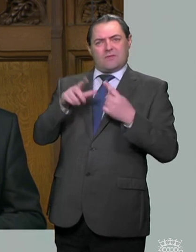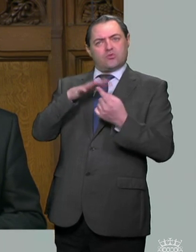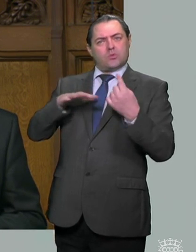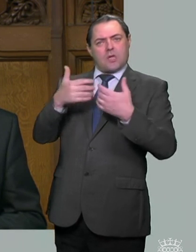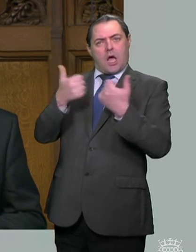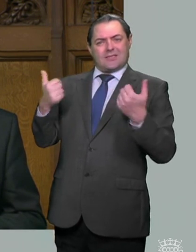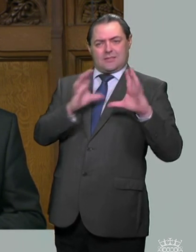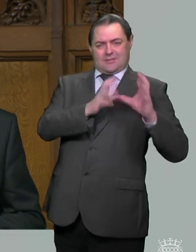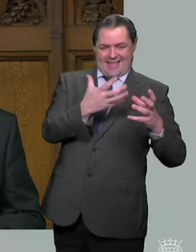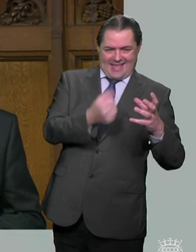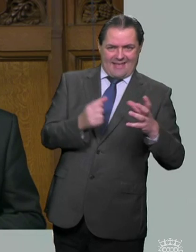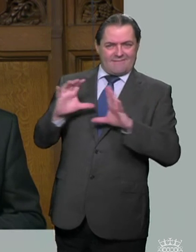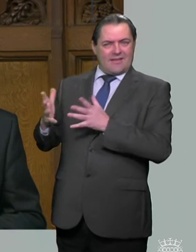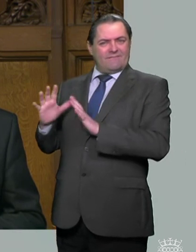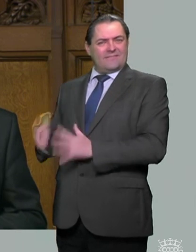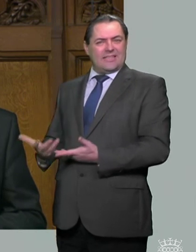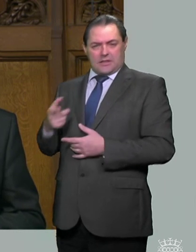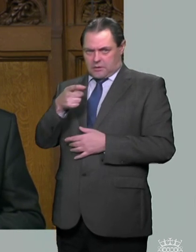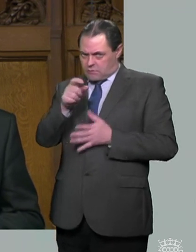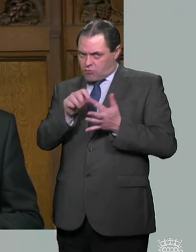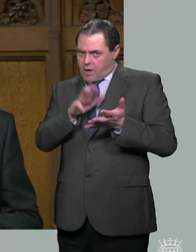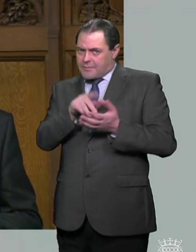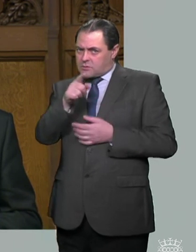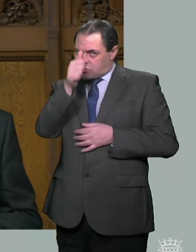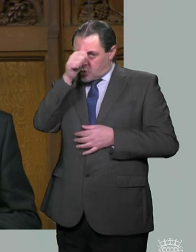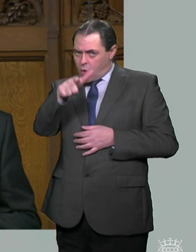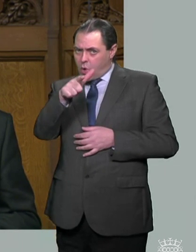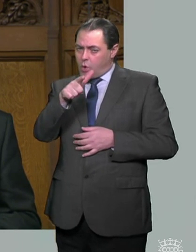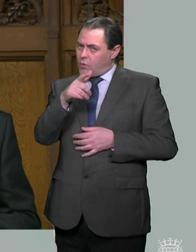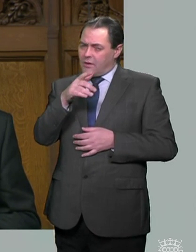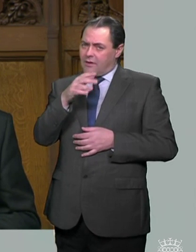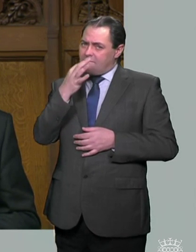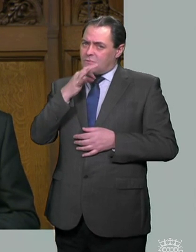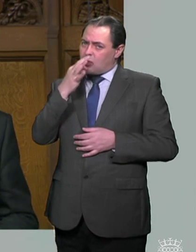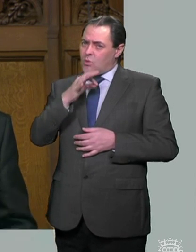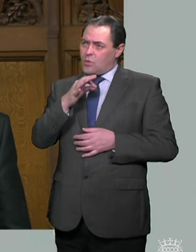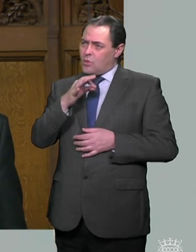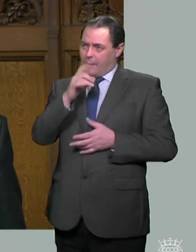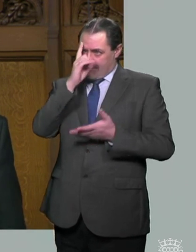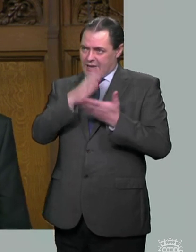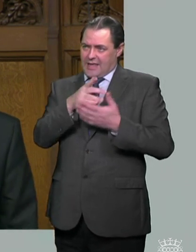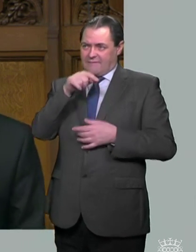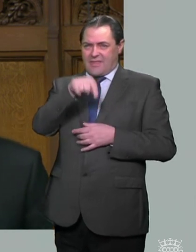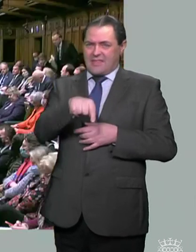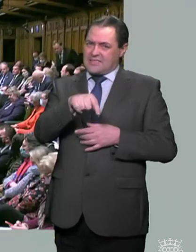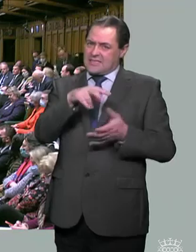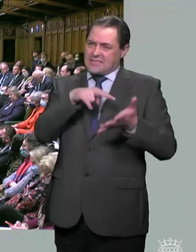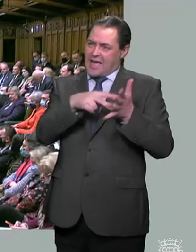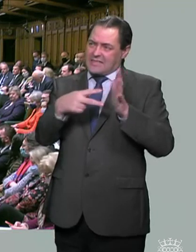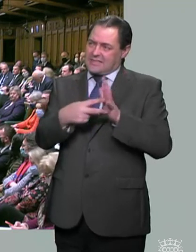Is my right honourable Friend the Prime Minister aware that very few will be convinced by this diversionary tactic?